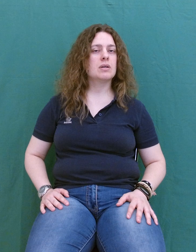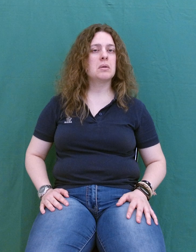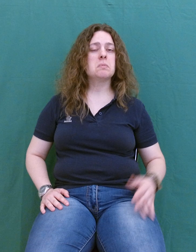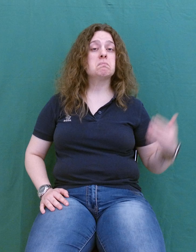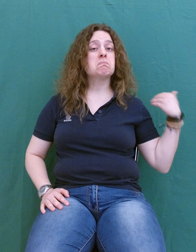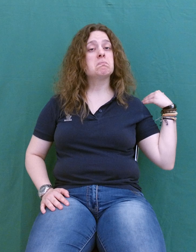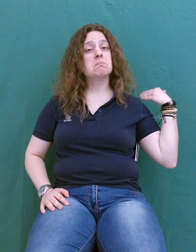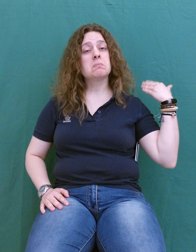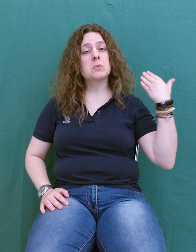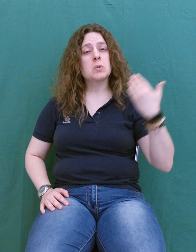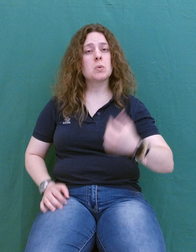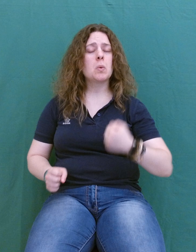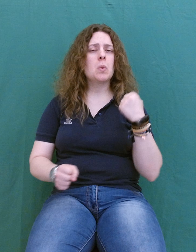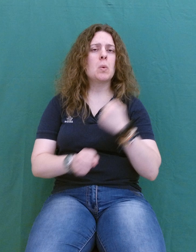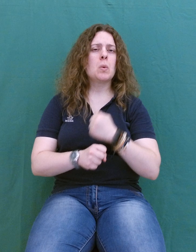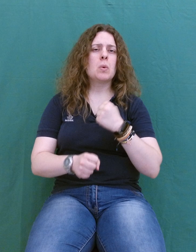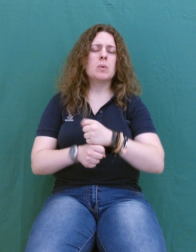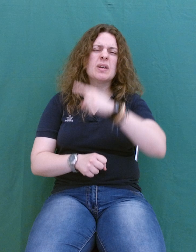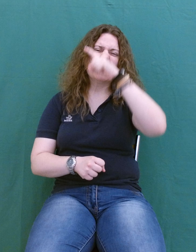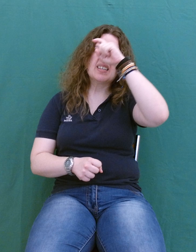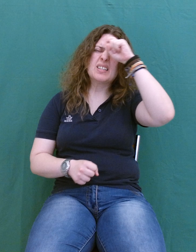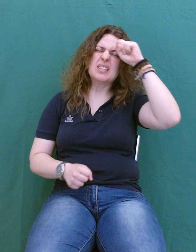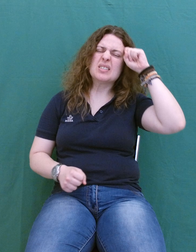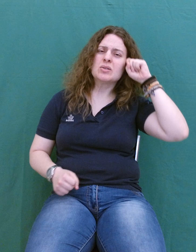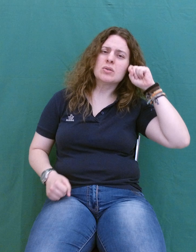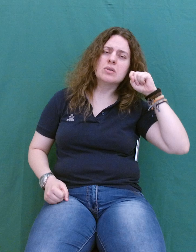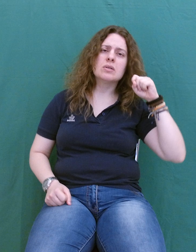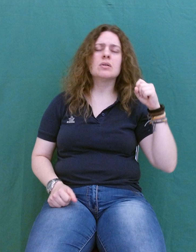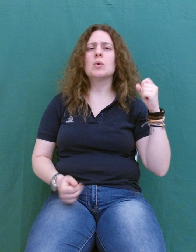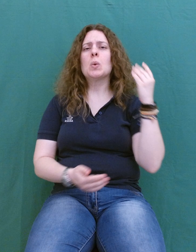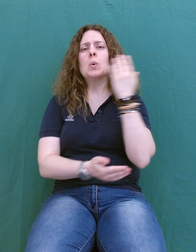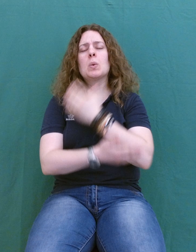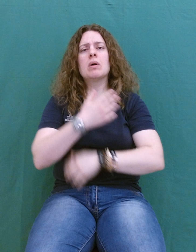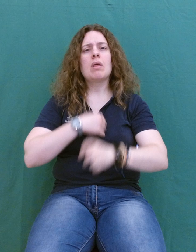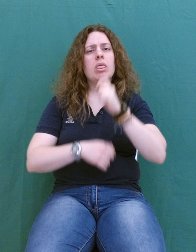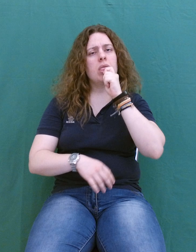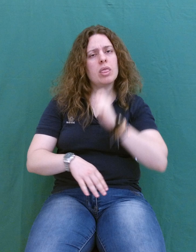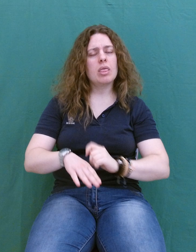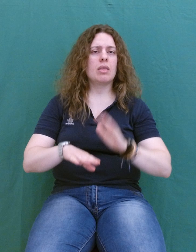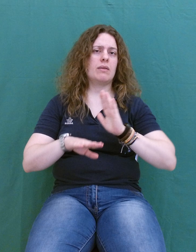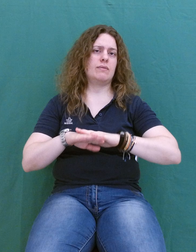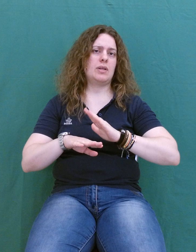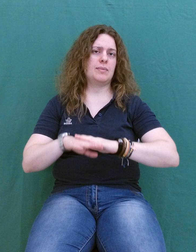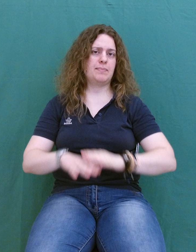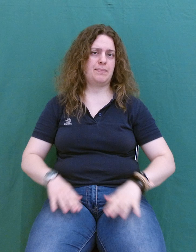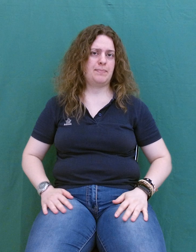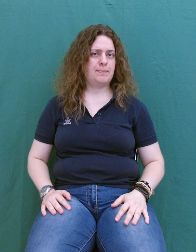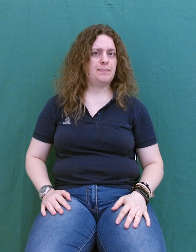ΠΑΛΙΑ-ΤΩΡΑ (1) ΔΟΥΛΕΙΑ ΔΥΣΚΟΛΟ ΞΕΘΕΩΣΗ ΦΤΑΙΩ